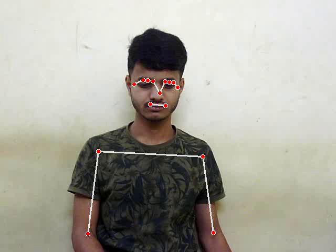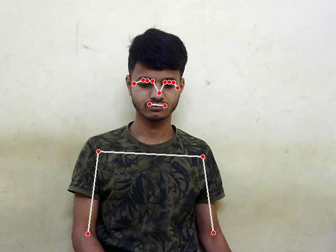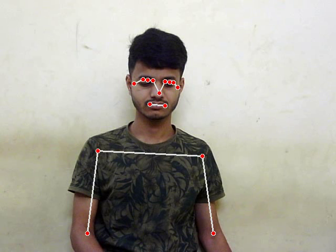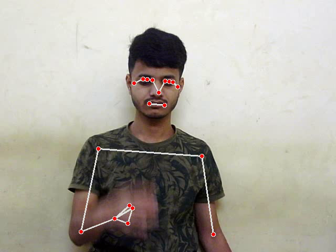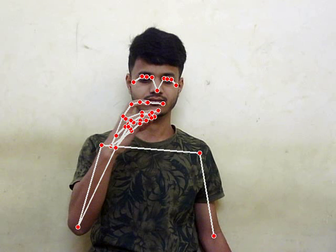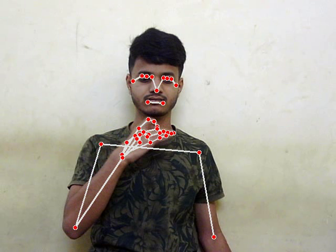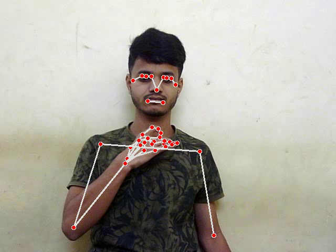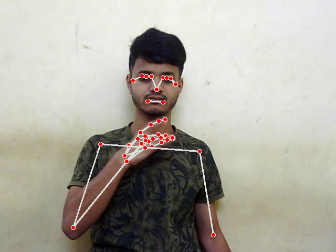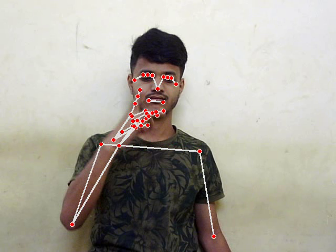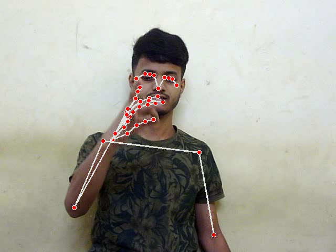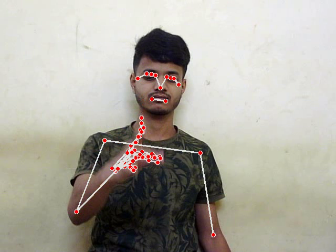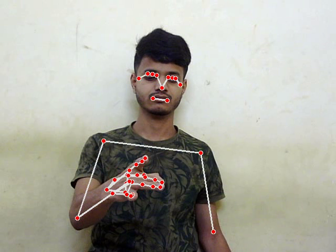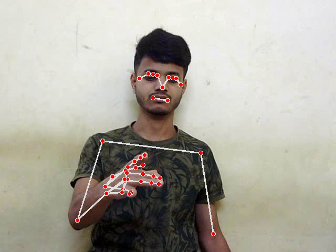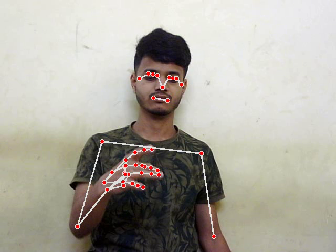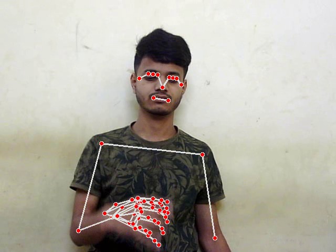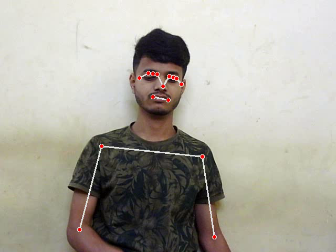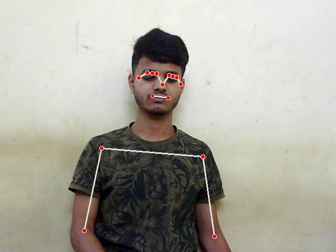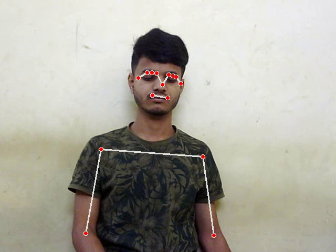like